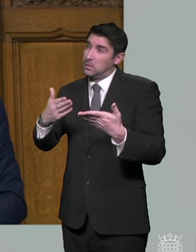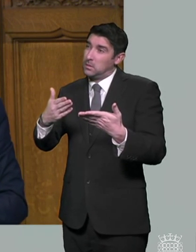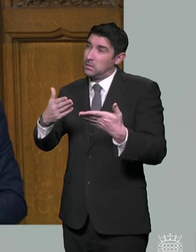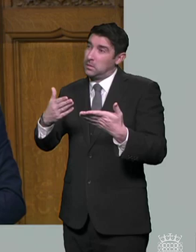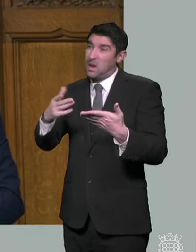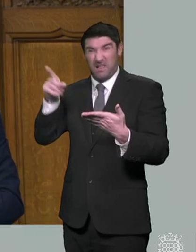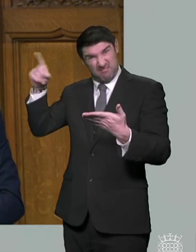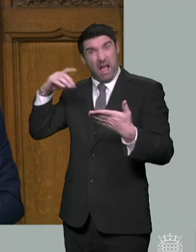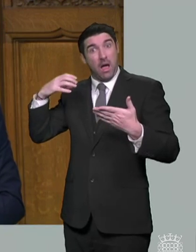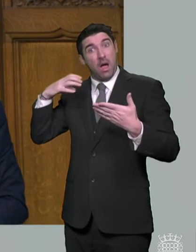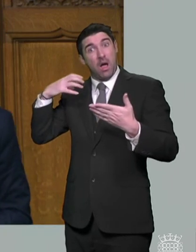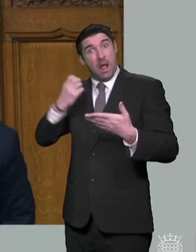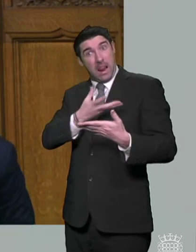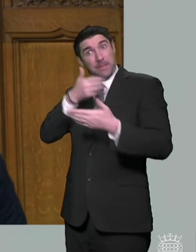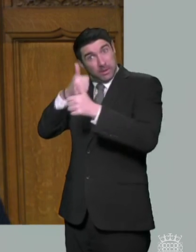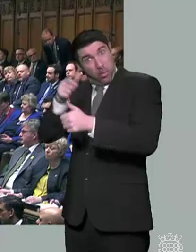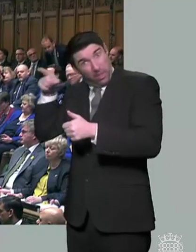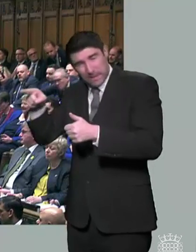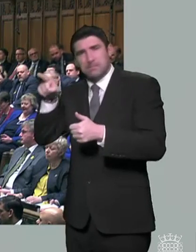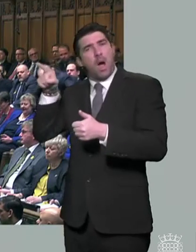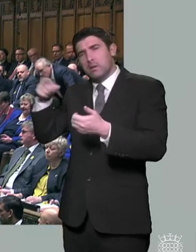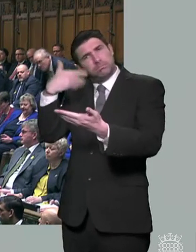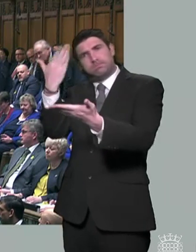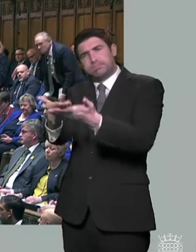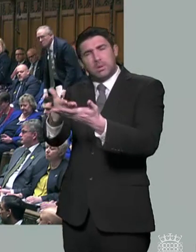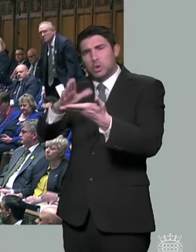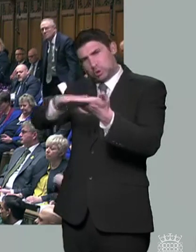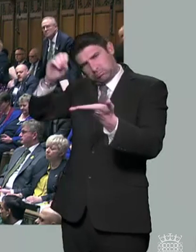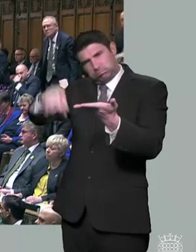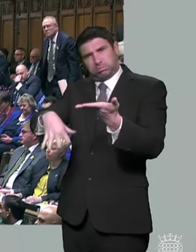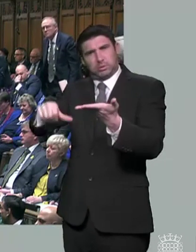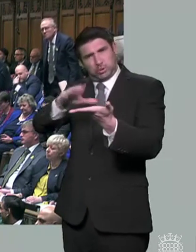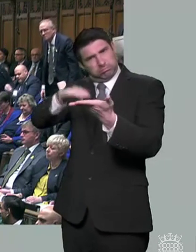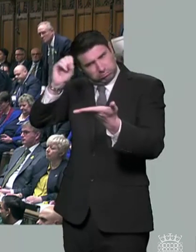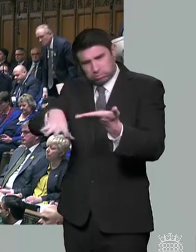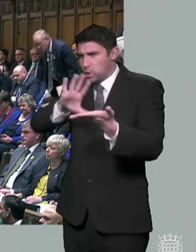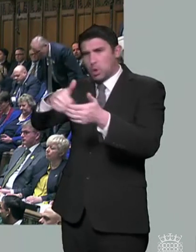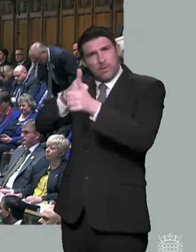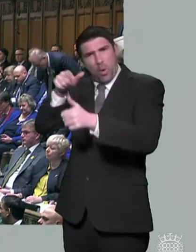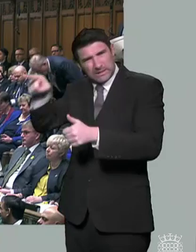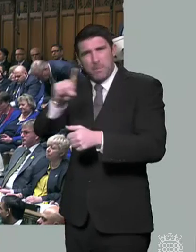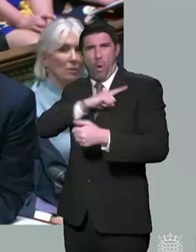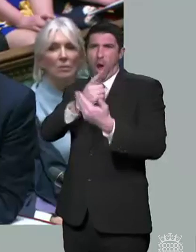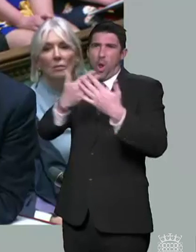Does my right honourable Friend agree?